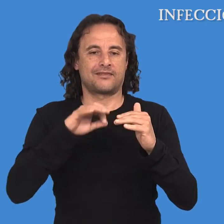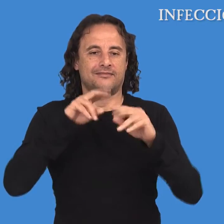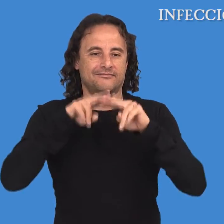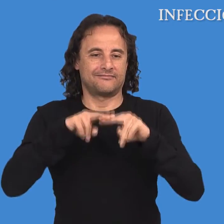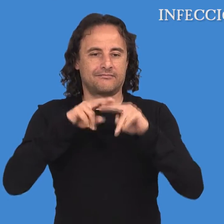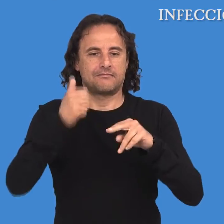revisar